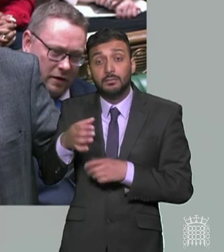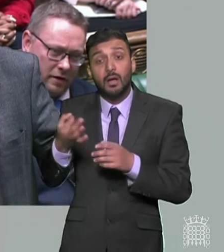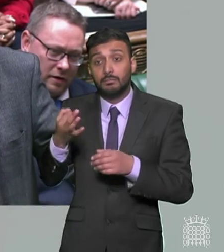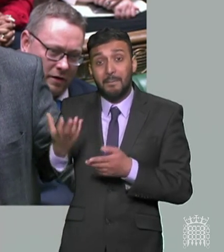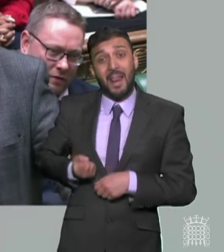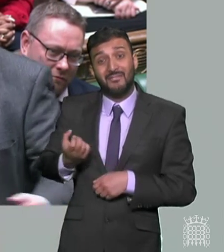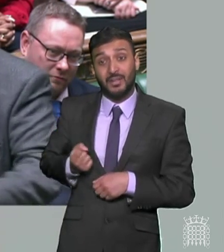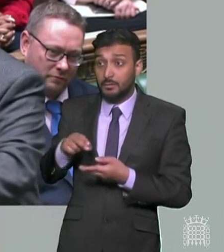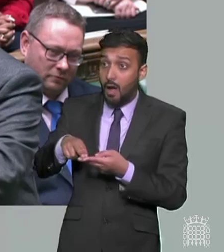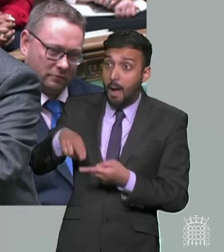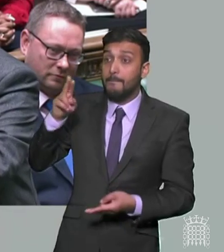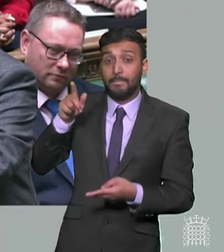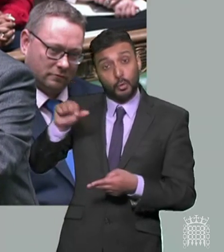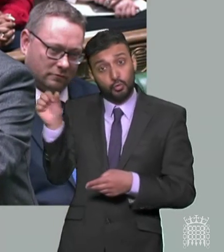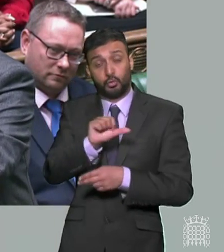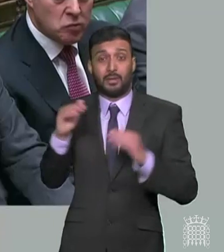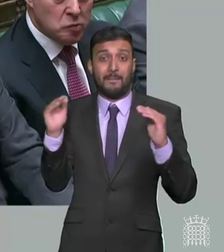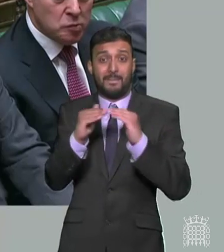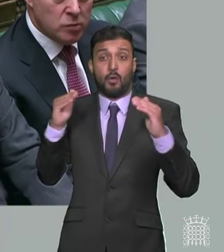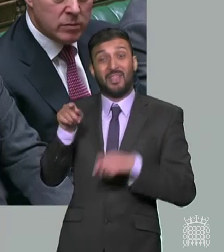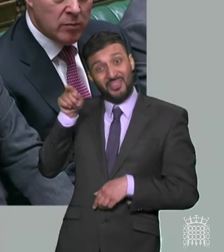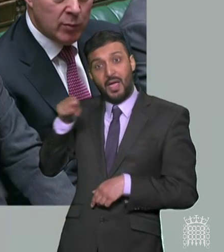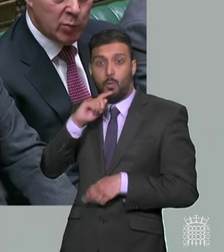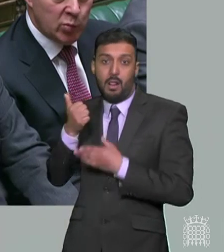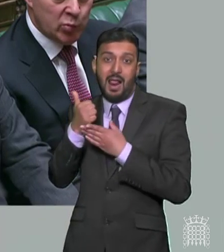Those are three things that would make a difference to millions of people.